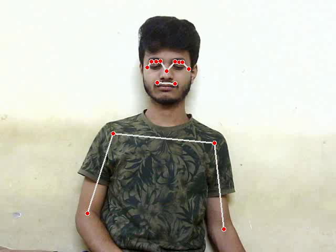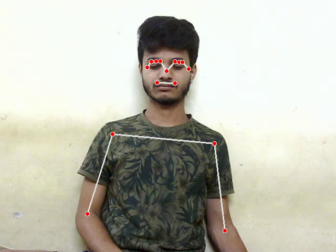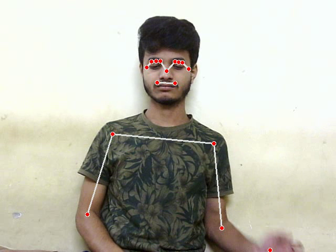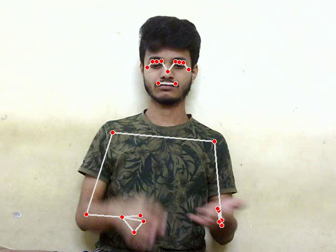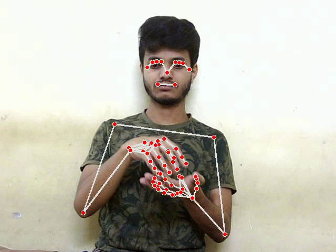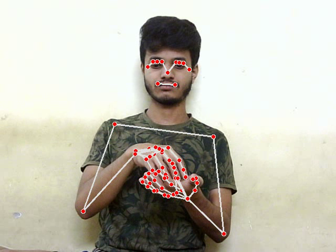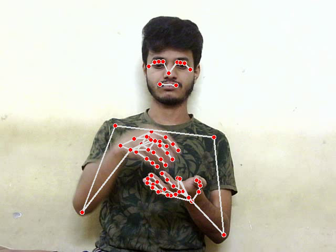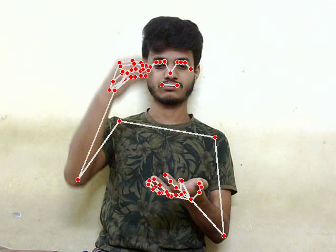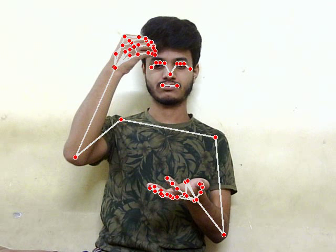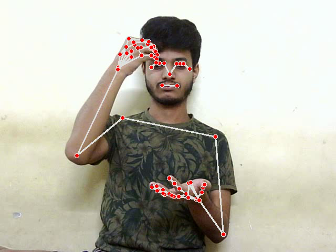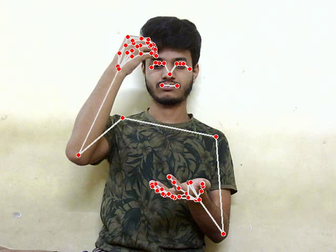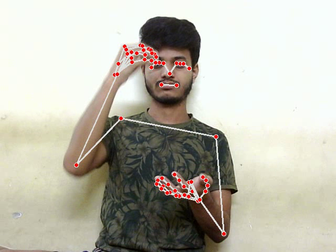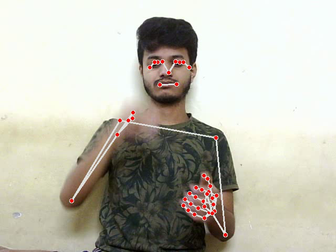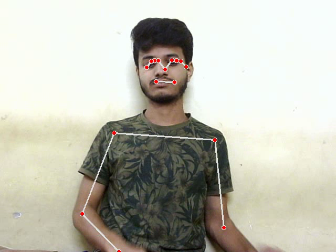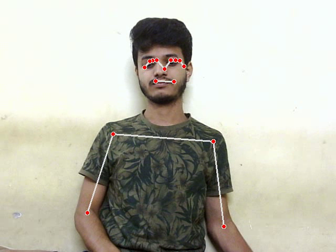learn